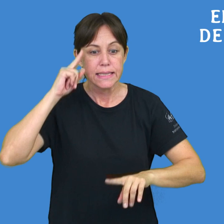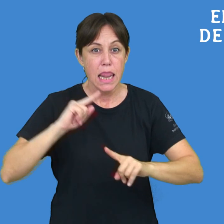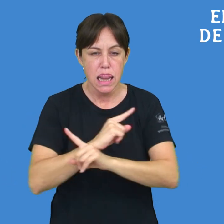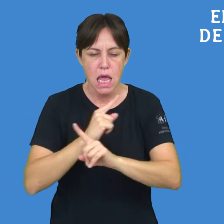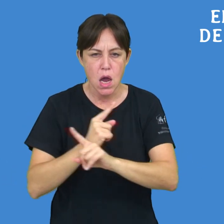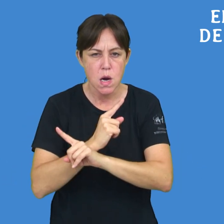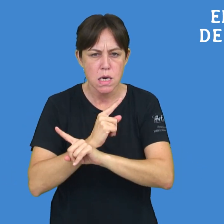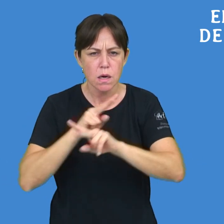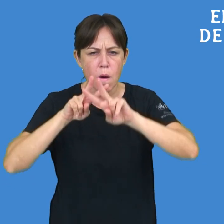nervioso